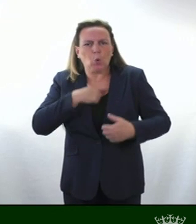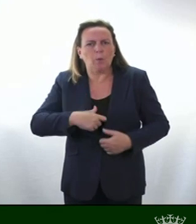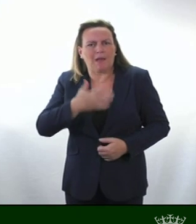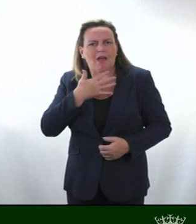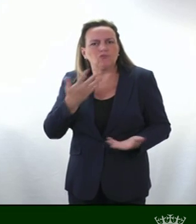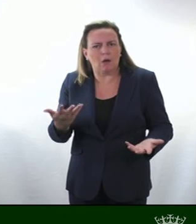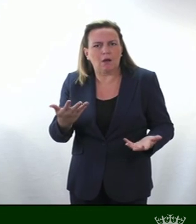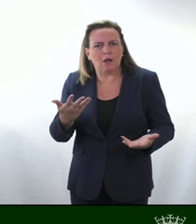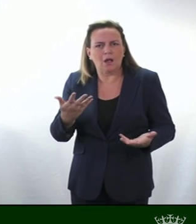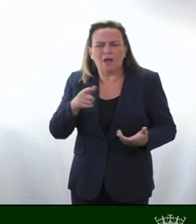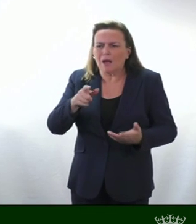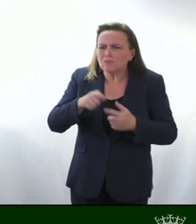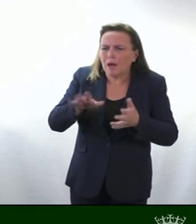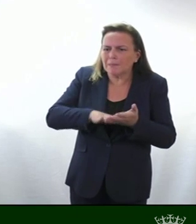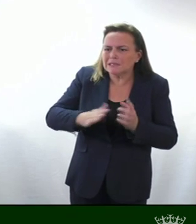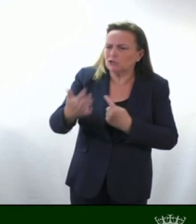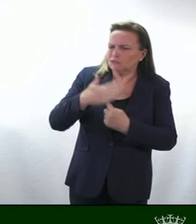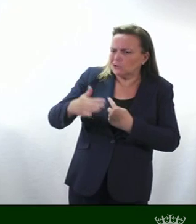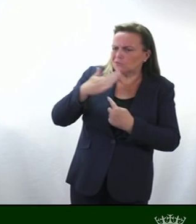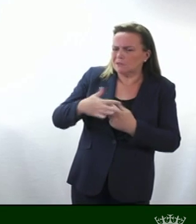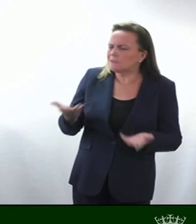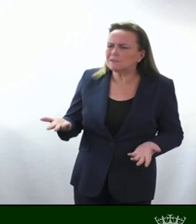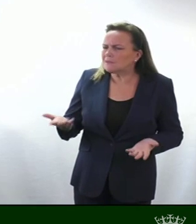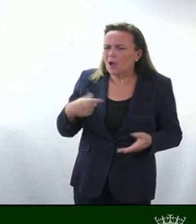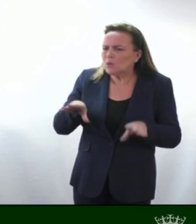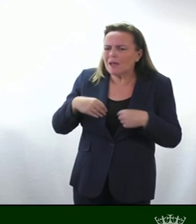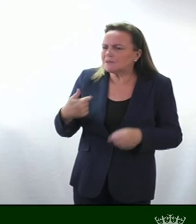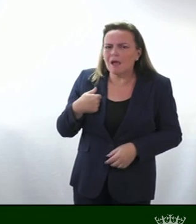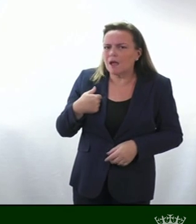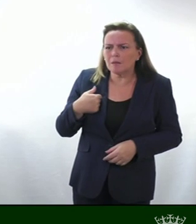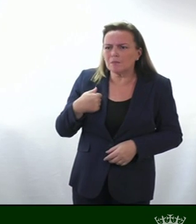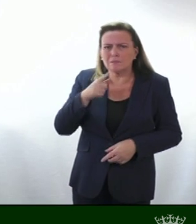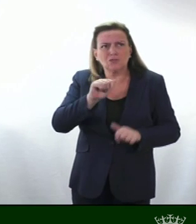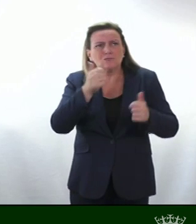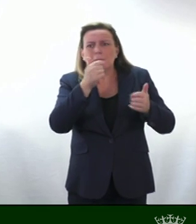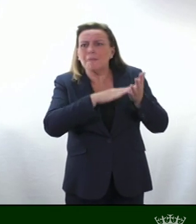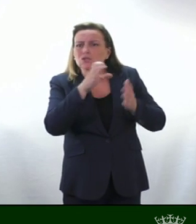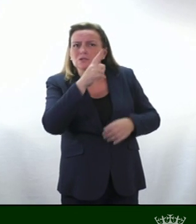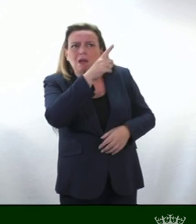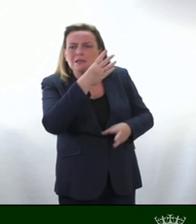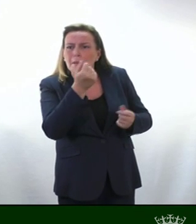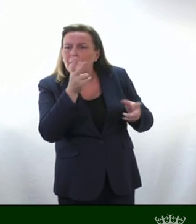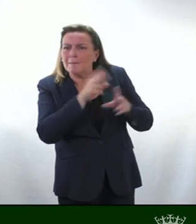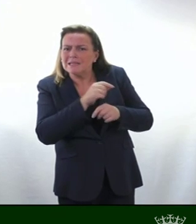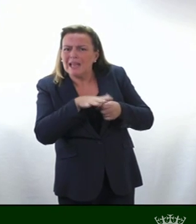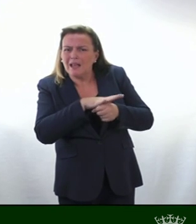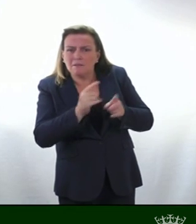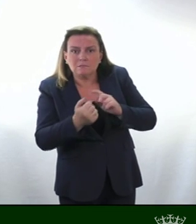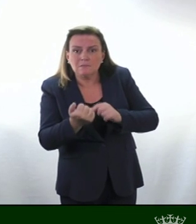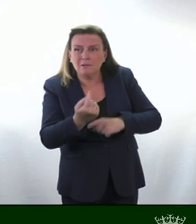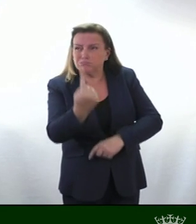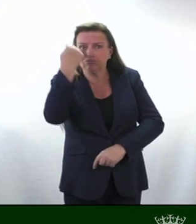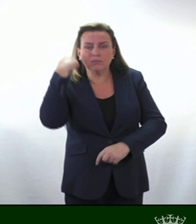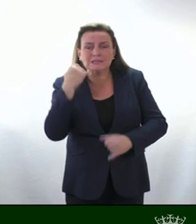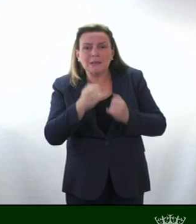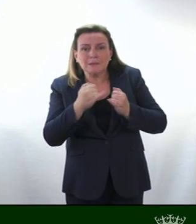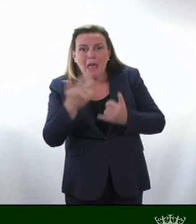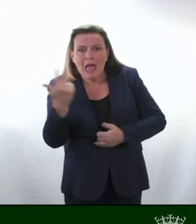The attempted reassurance by the Prime Minister just does not wash. In Greater Manchester, some of the missing cases date back to 18 September.